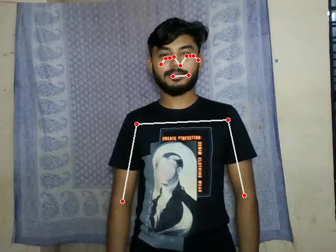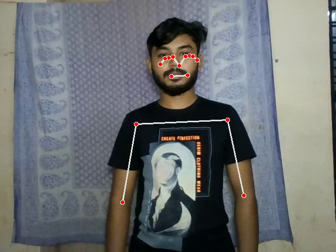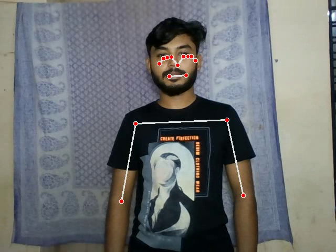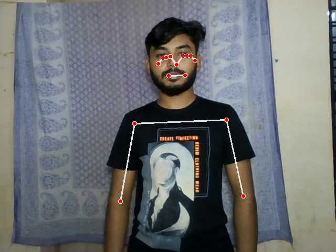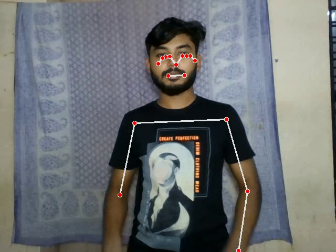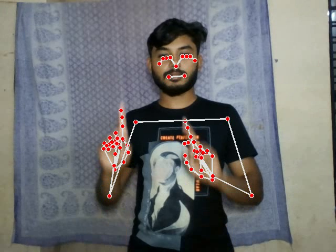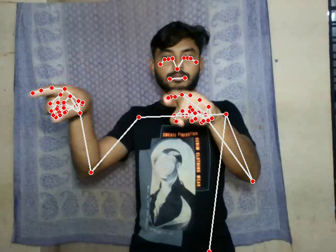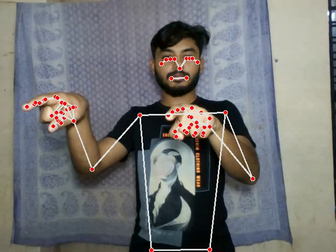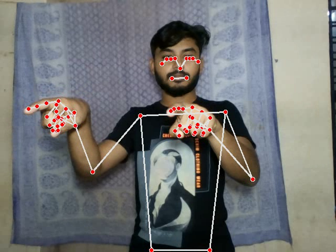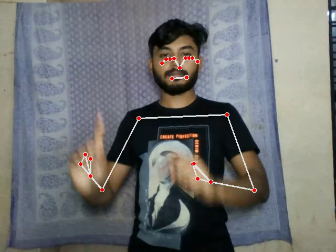go